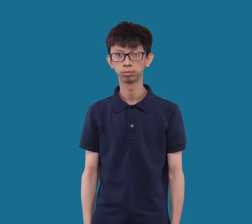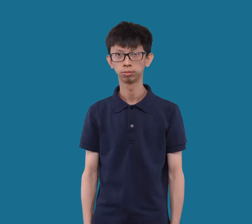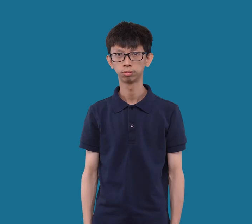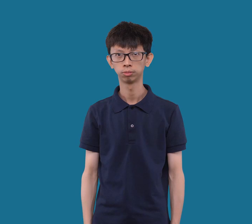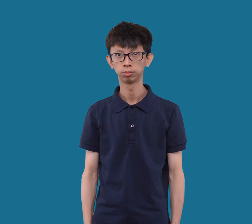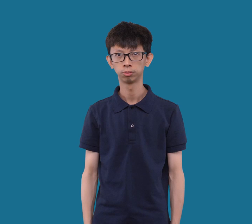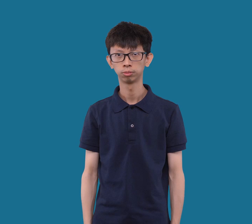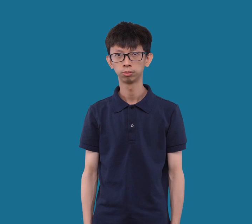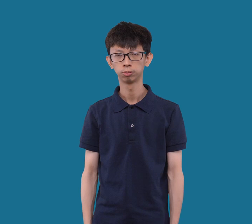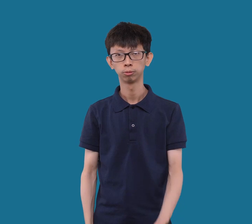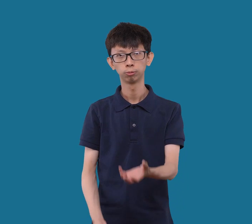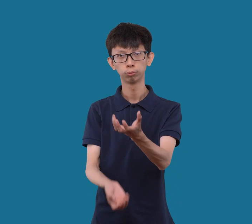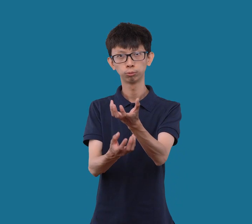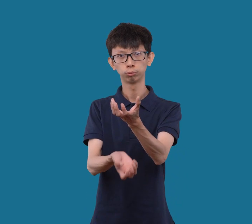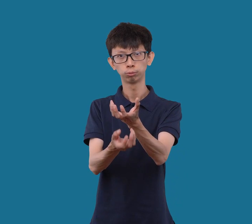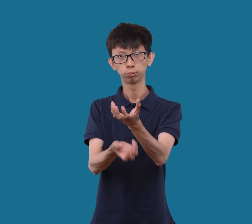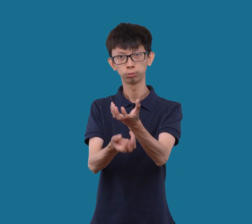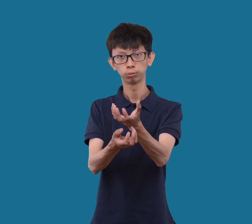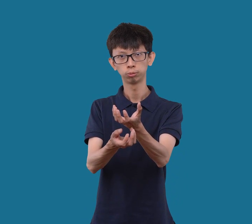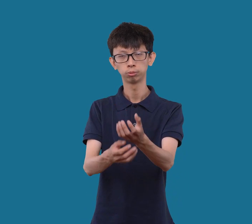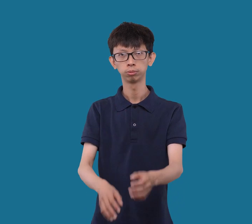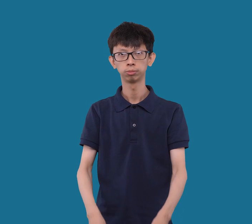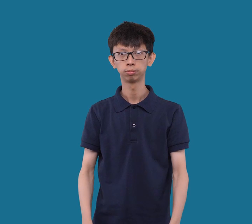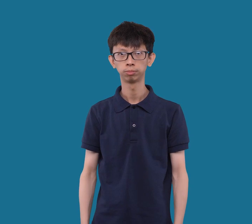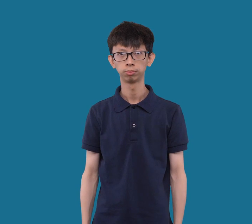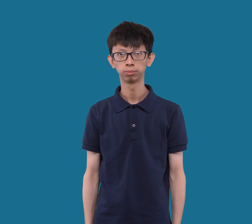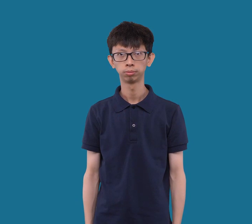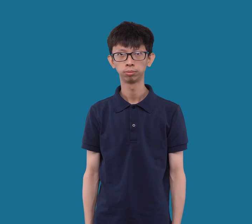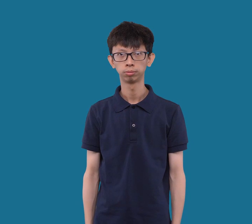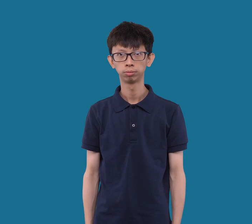đun nấu